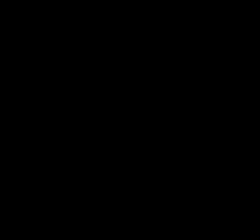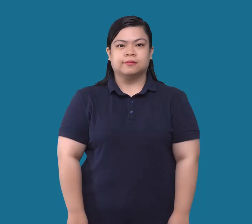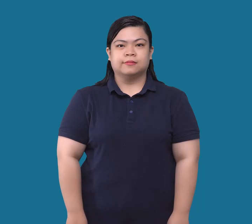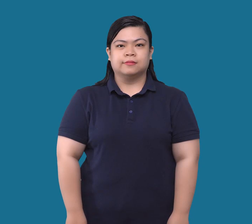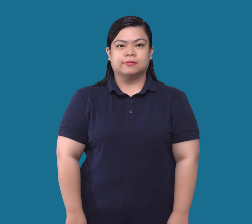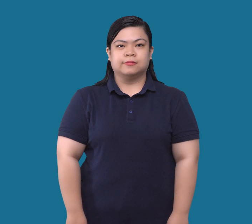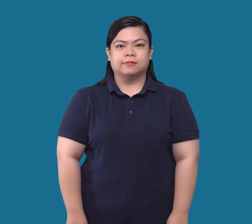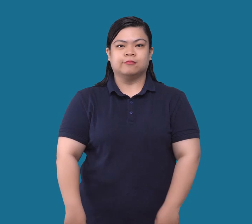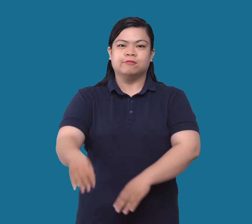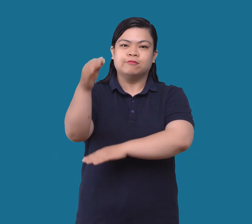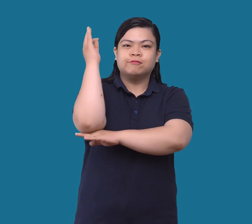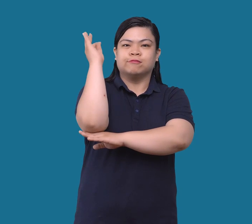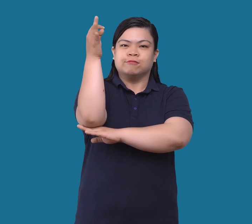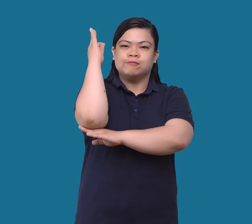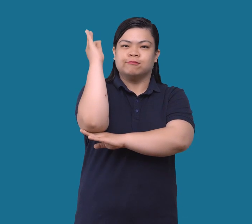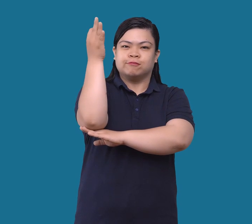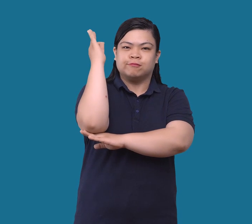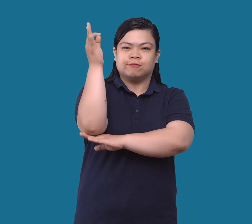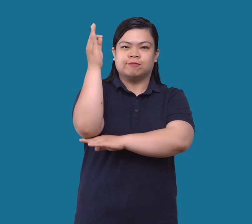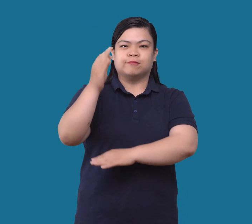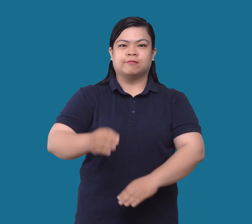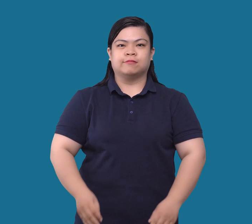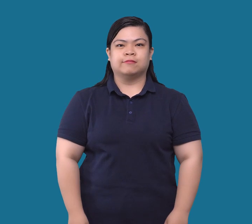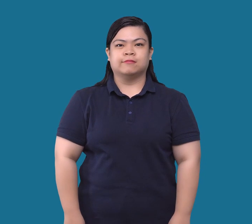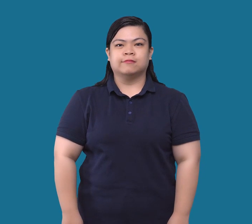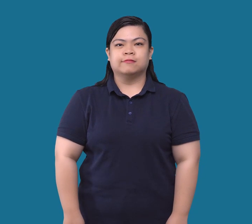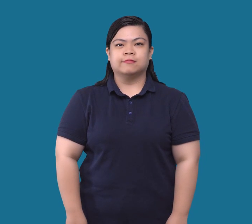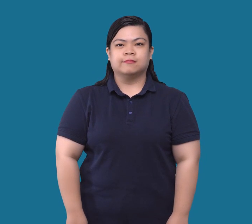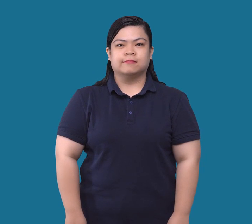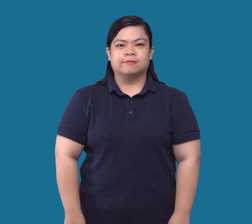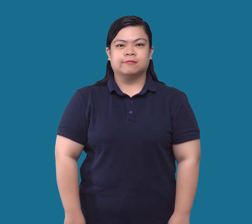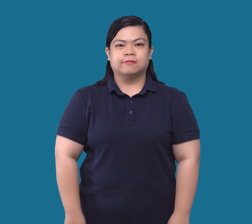thuyết trình